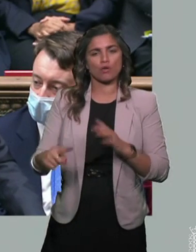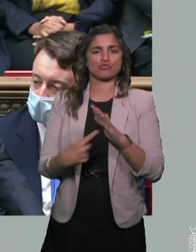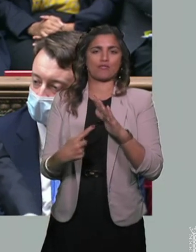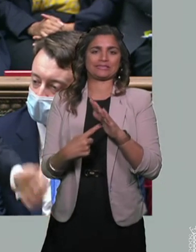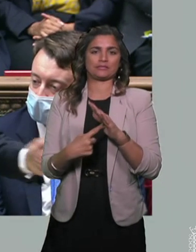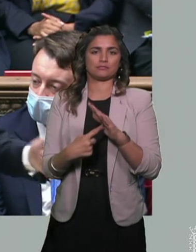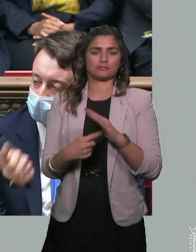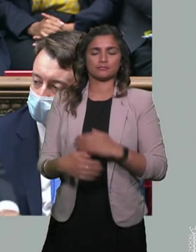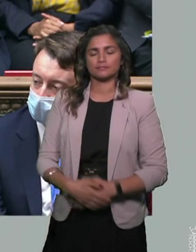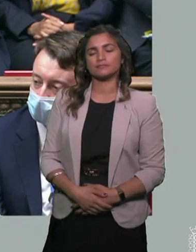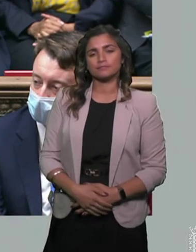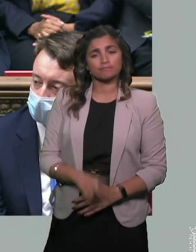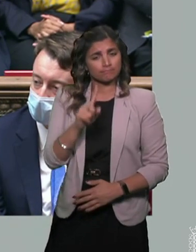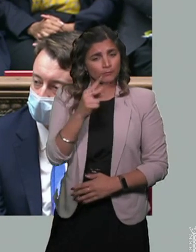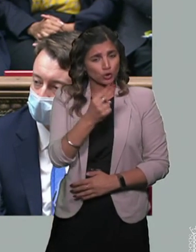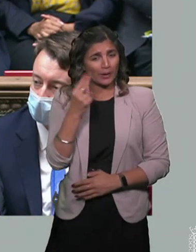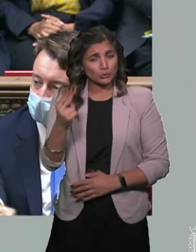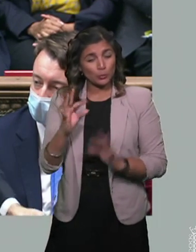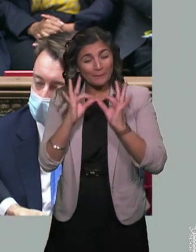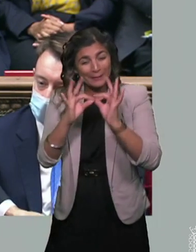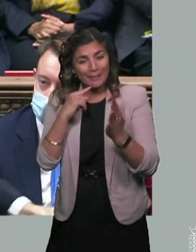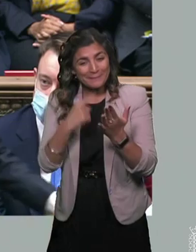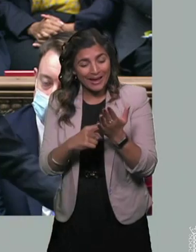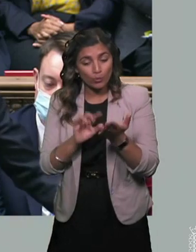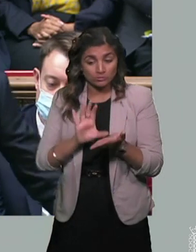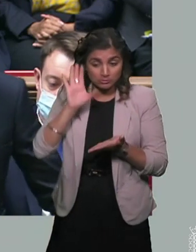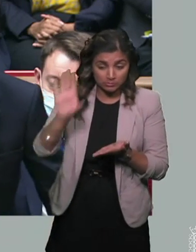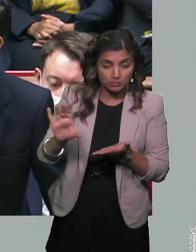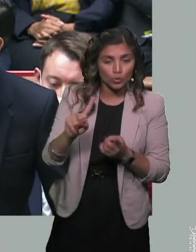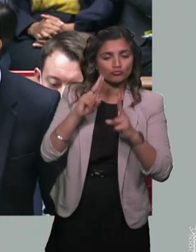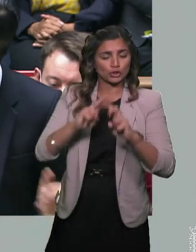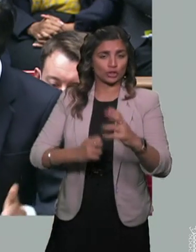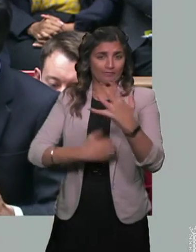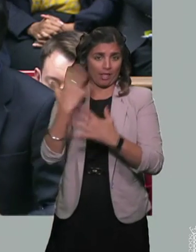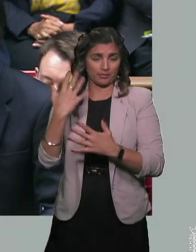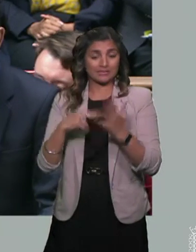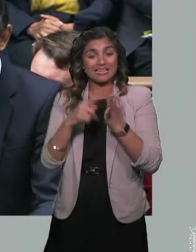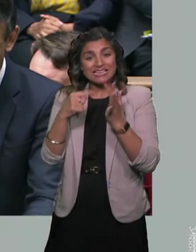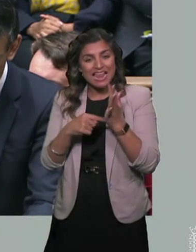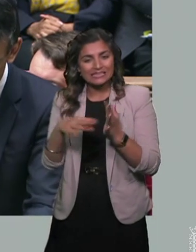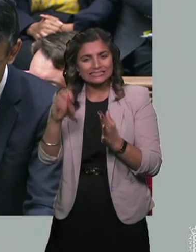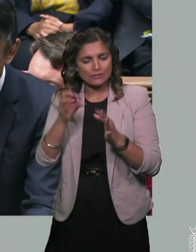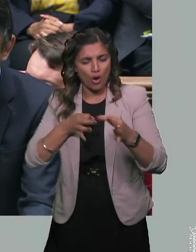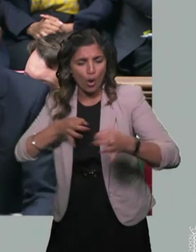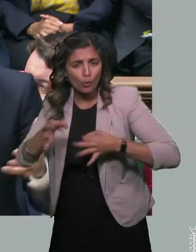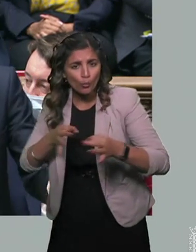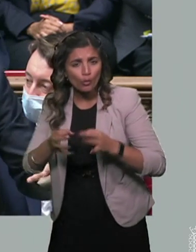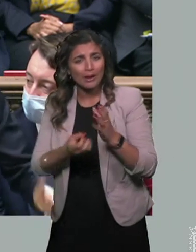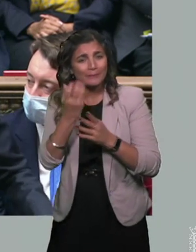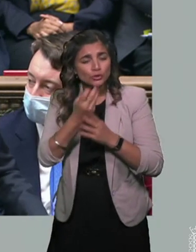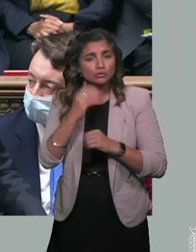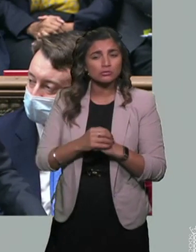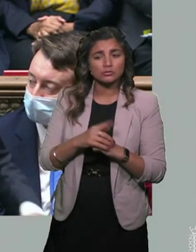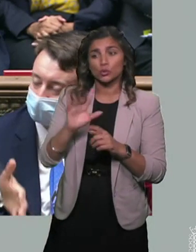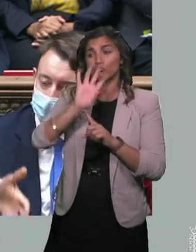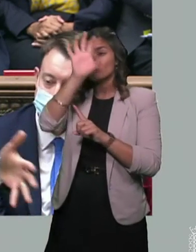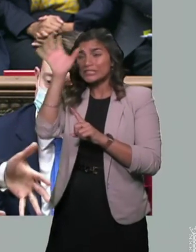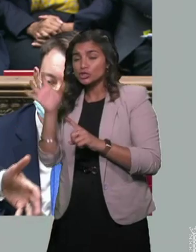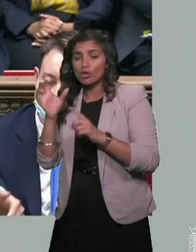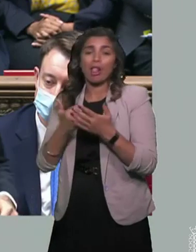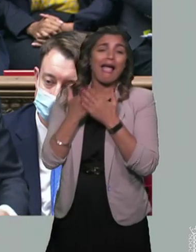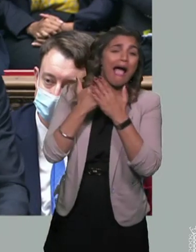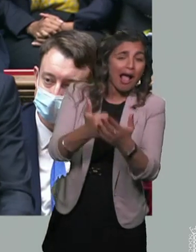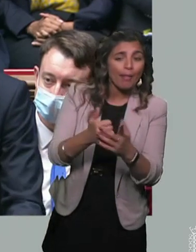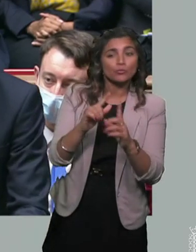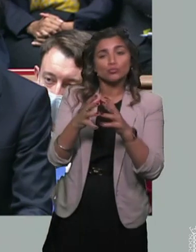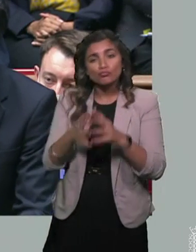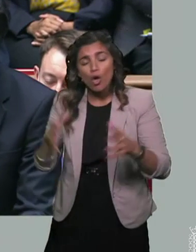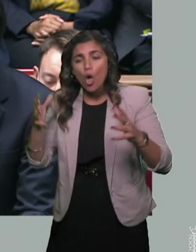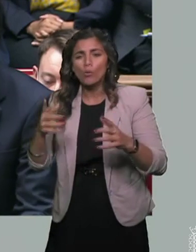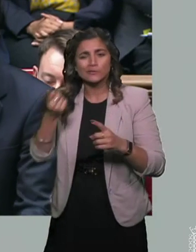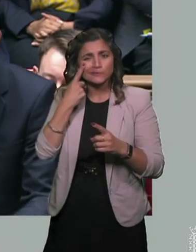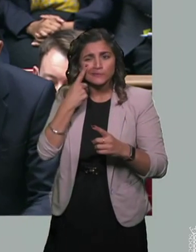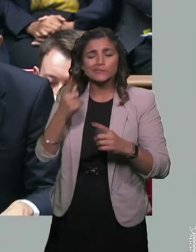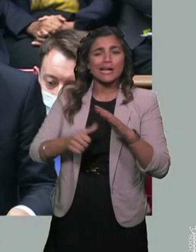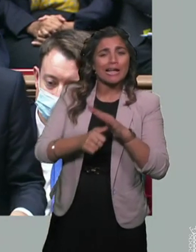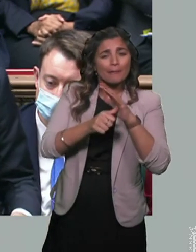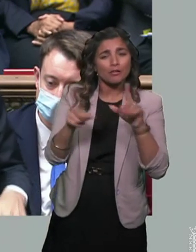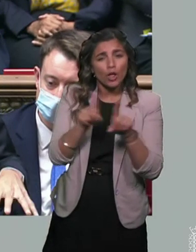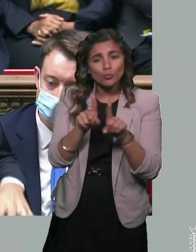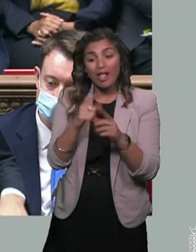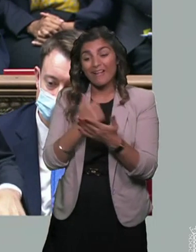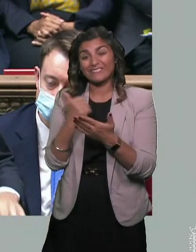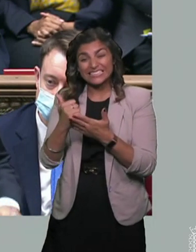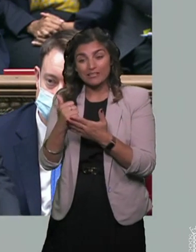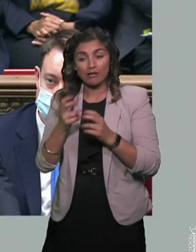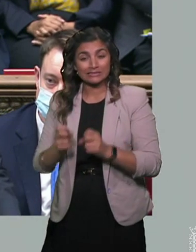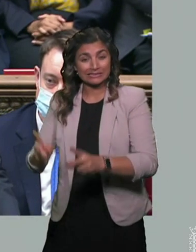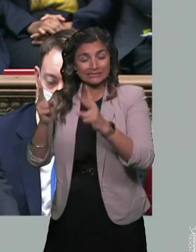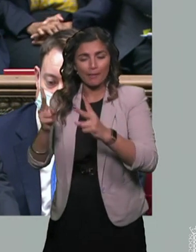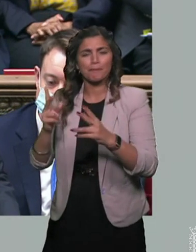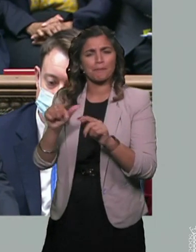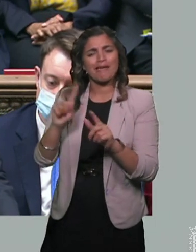So a £22-billion investment in R&D, the net zero strategy, the future fund, Help to Grow, more regional finance, unlocking institutional capital, a more competitive visa system and a modernised